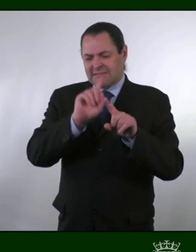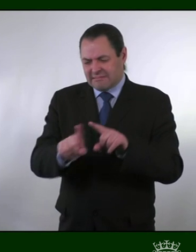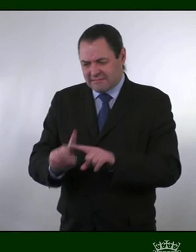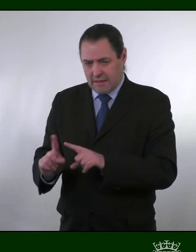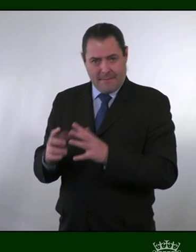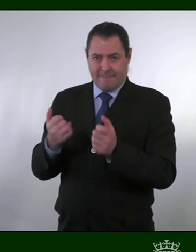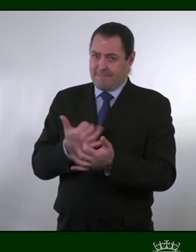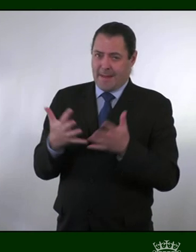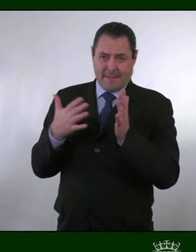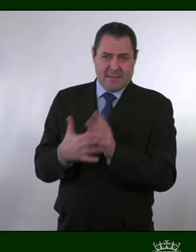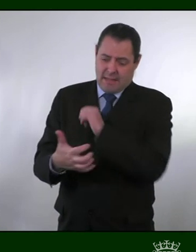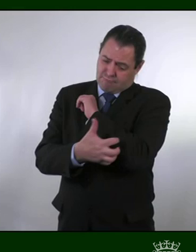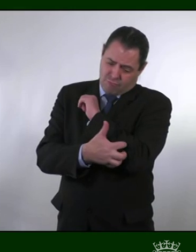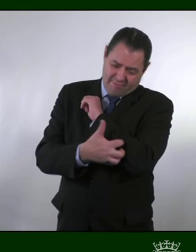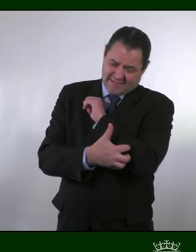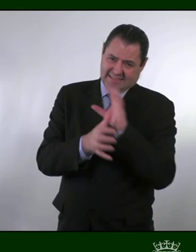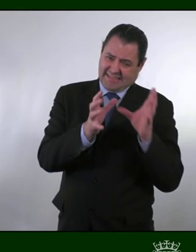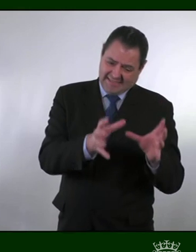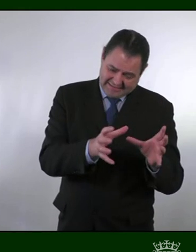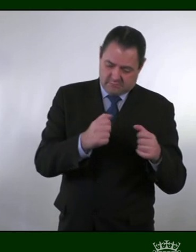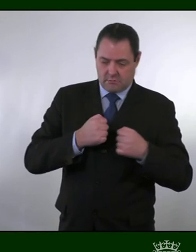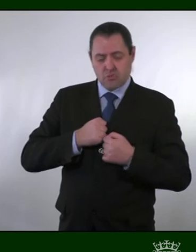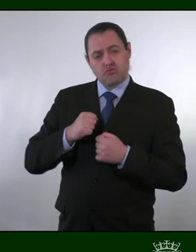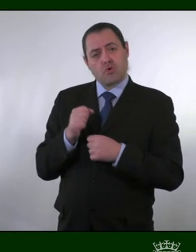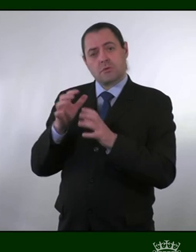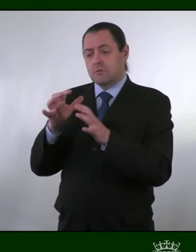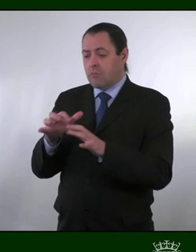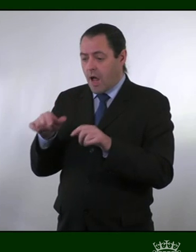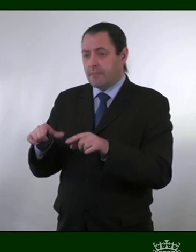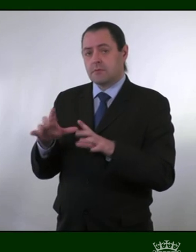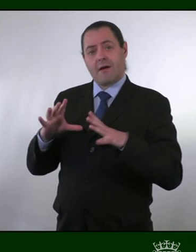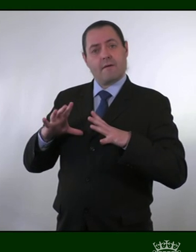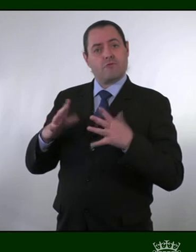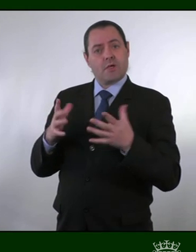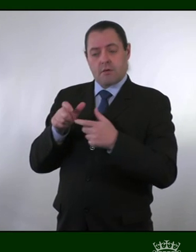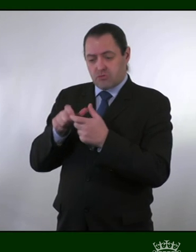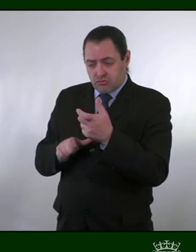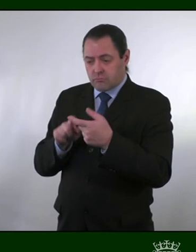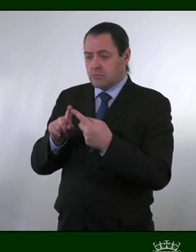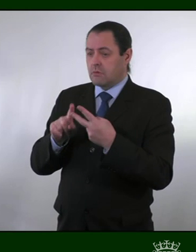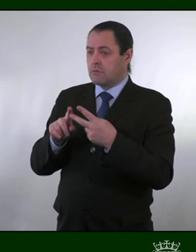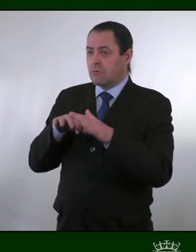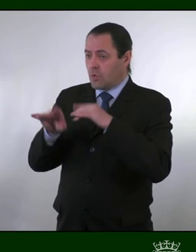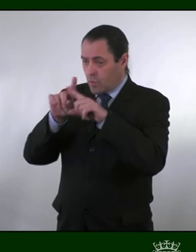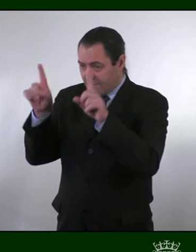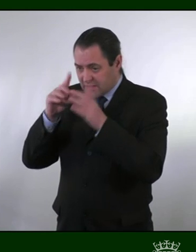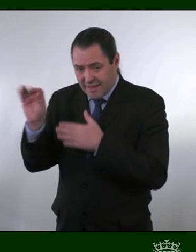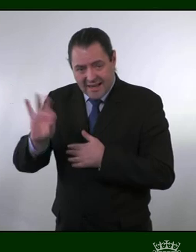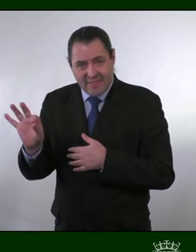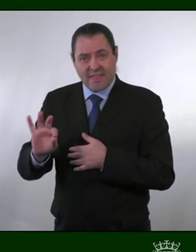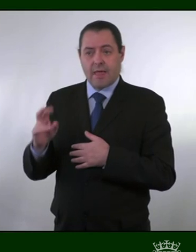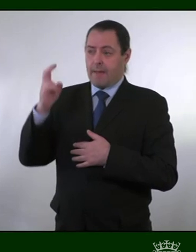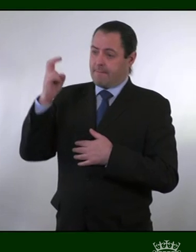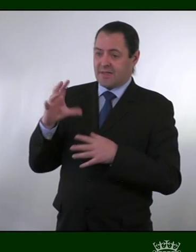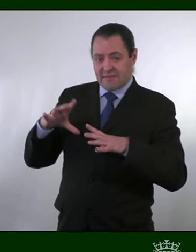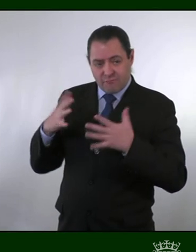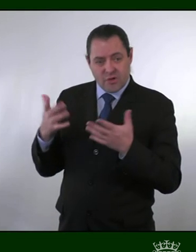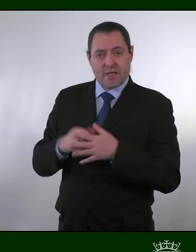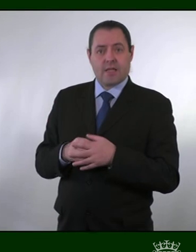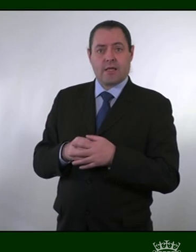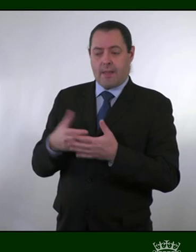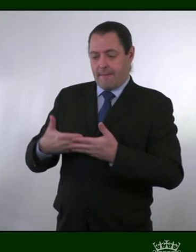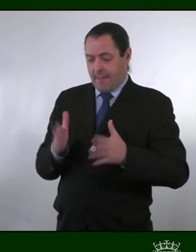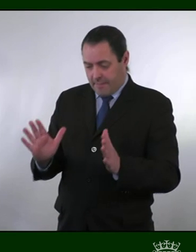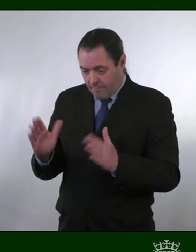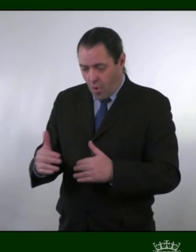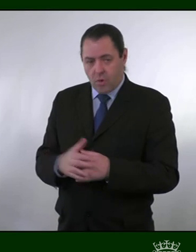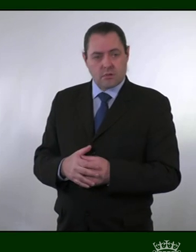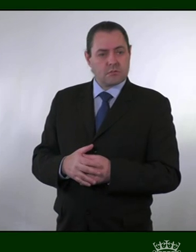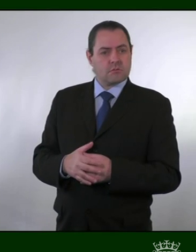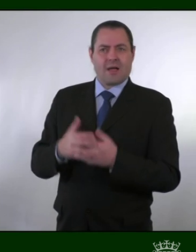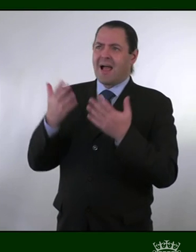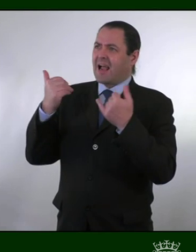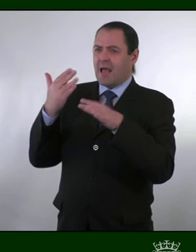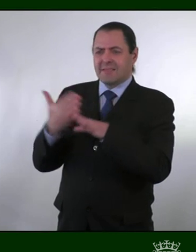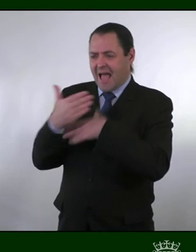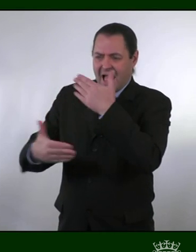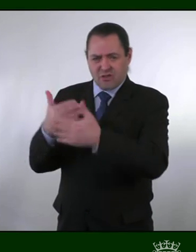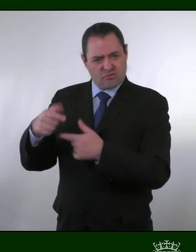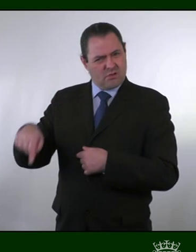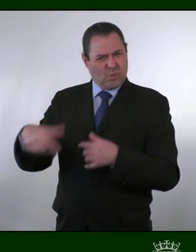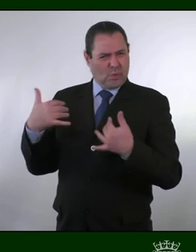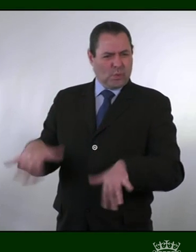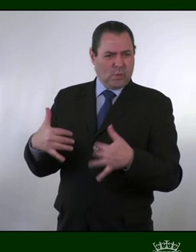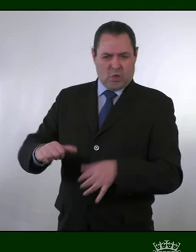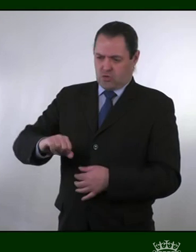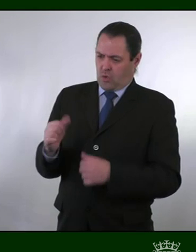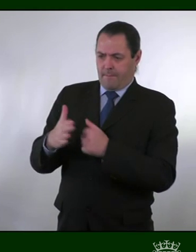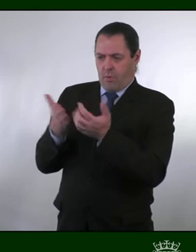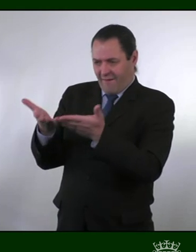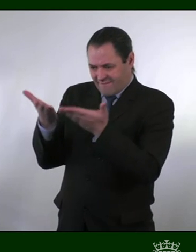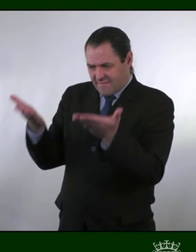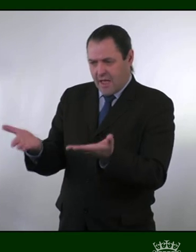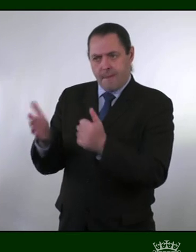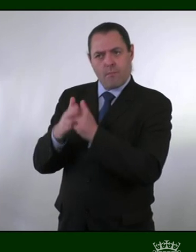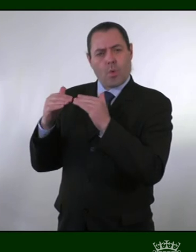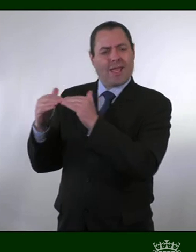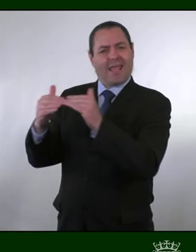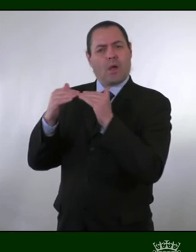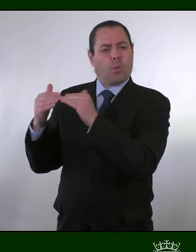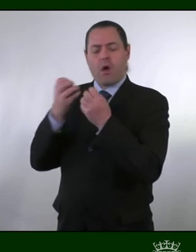At the same time, the Scottish Parliament has delivered free prescriptions, free tuition fees, free personal care, free bus travel, the baby box, the Scottish child payment, and world-leading climate action, all of which make Scotland a fairer and more equal place in which to live.